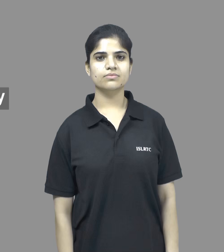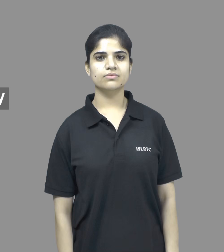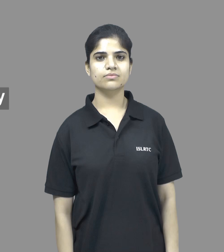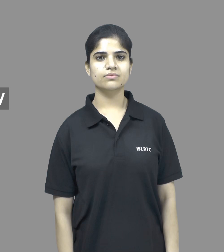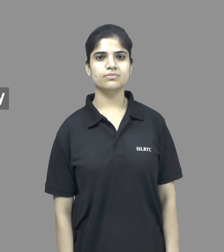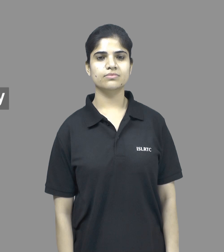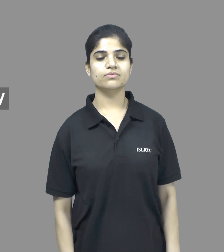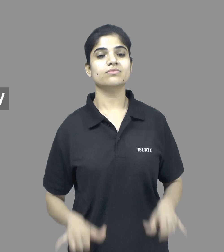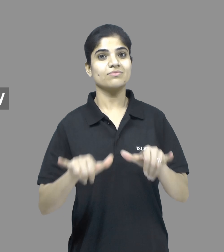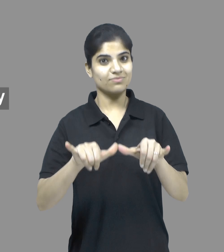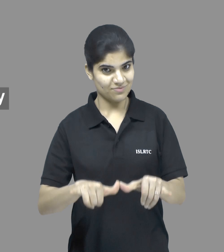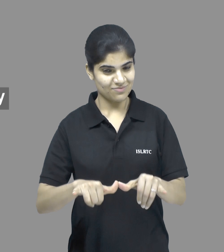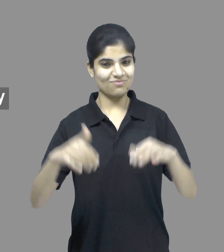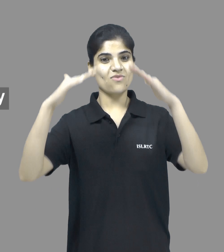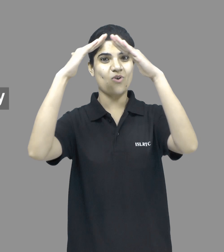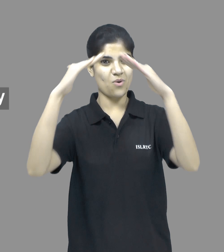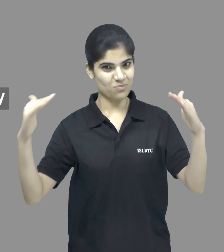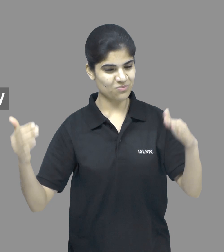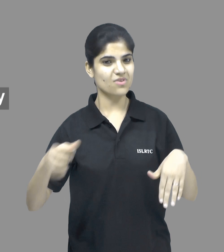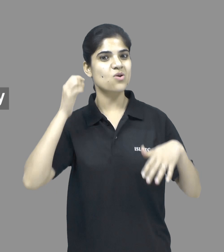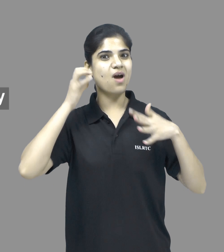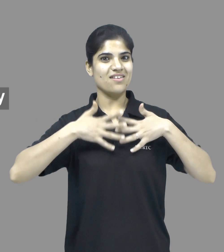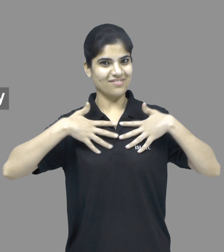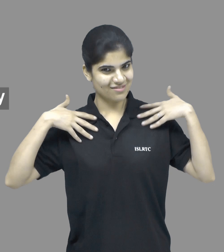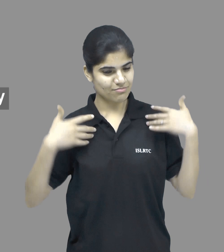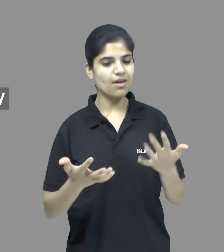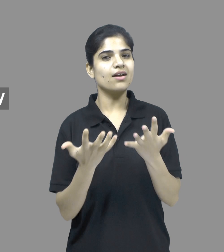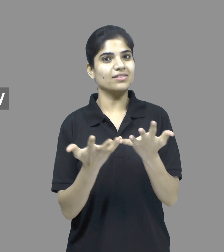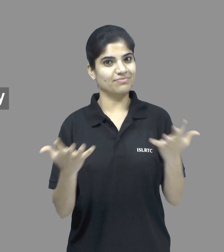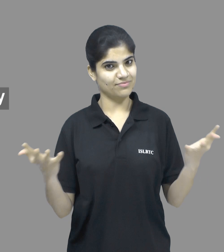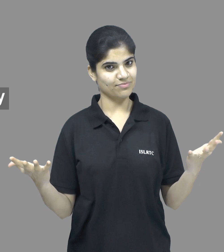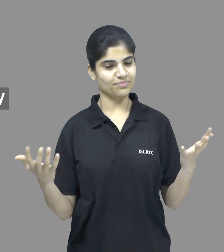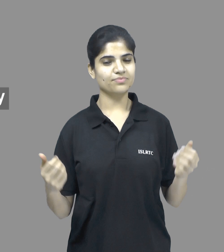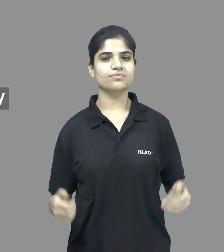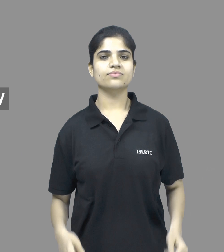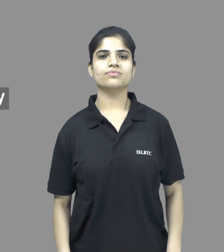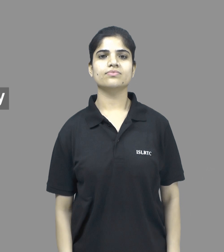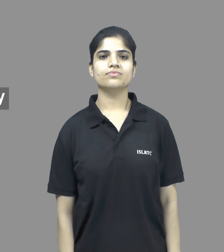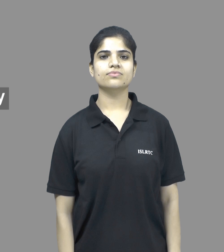Property